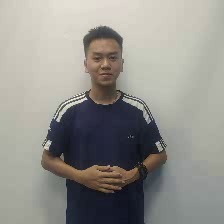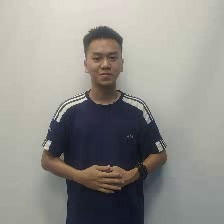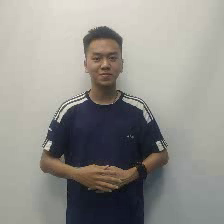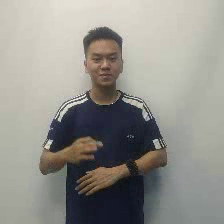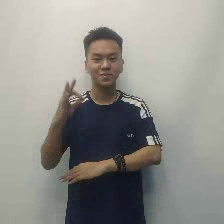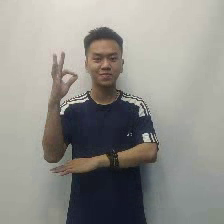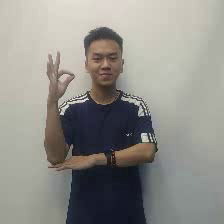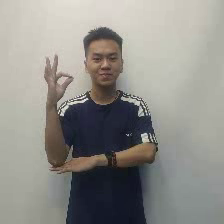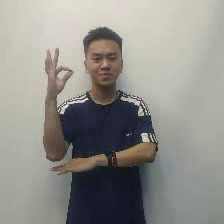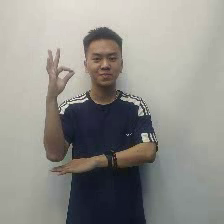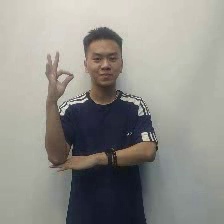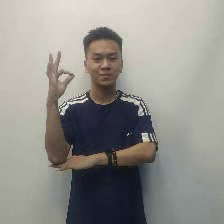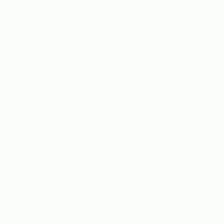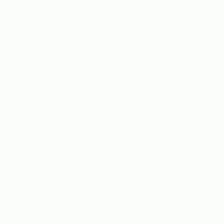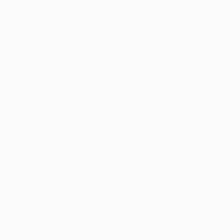Trưa